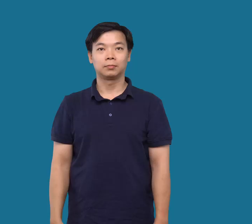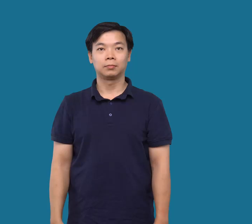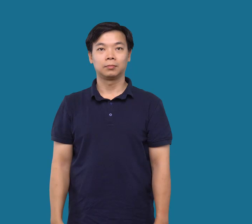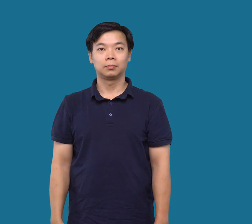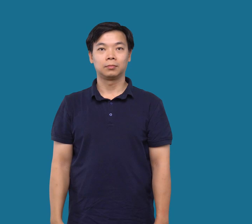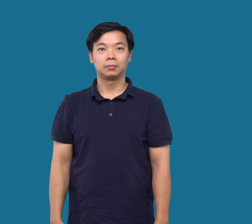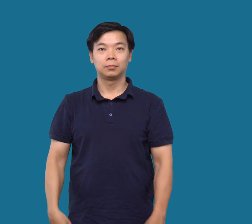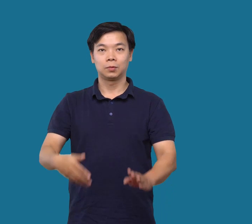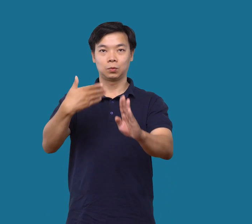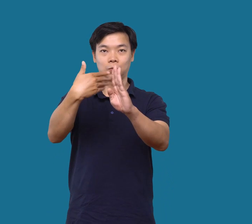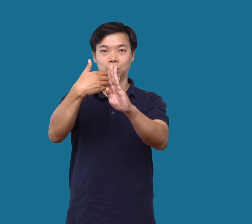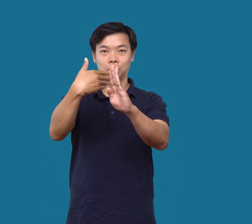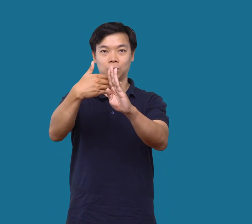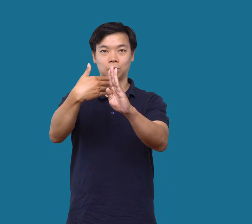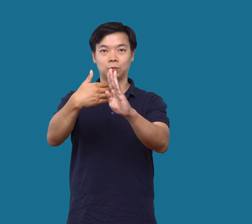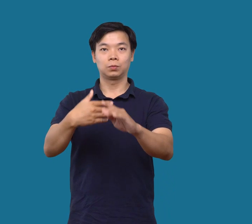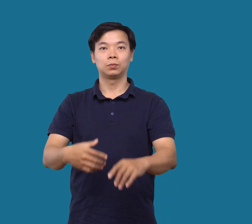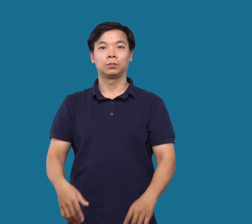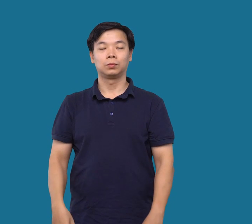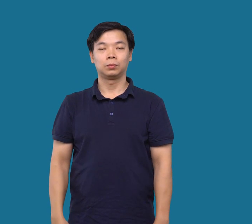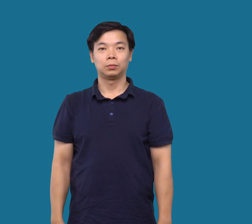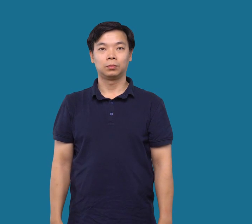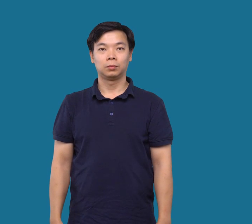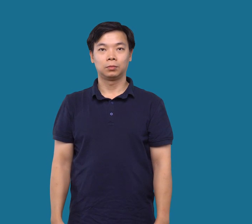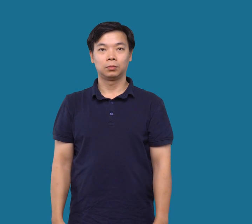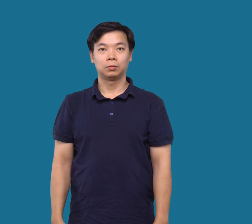nhà trường